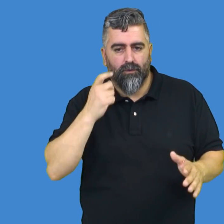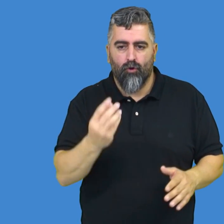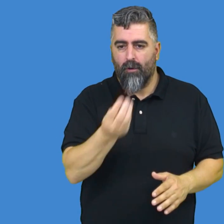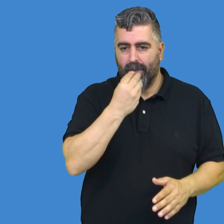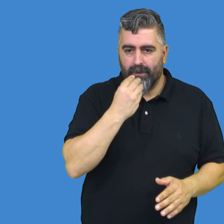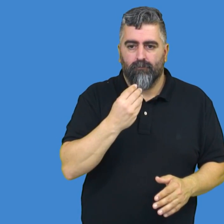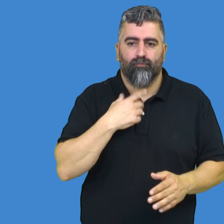comer